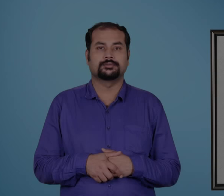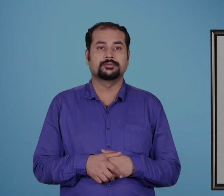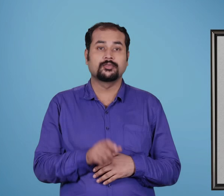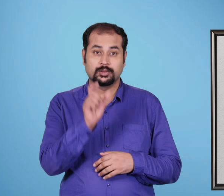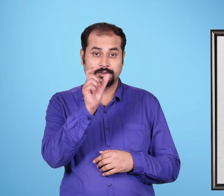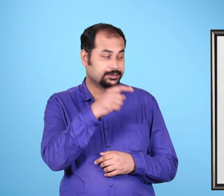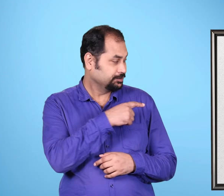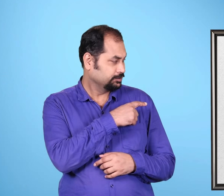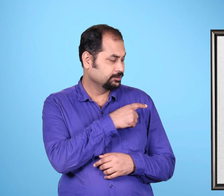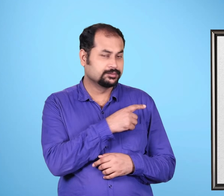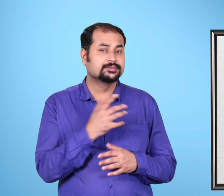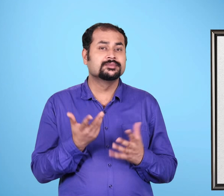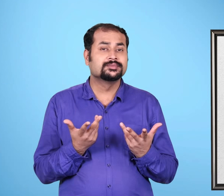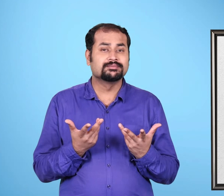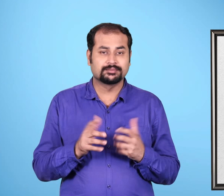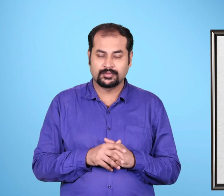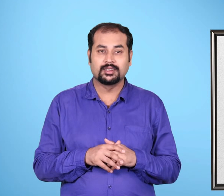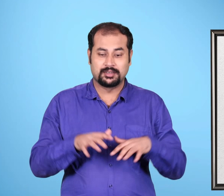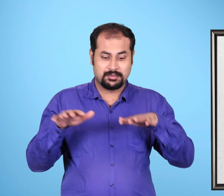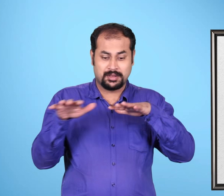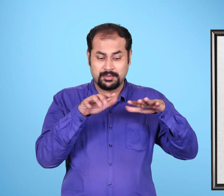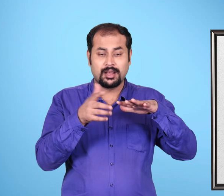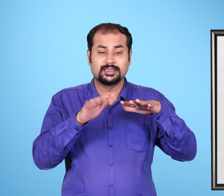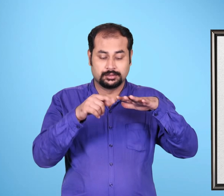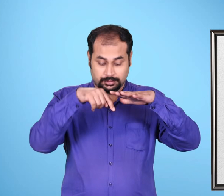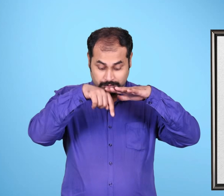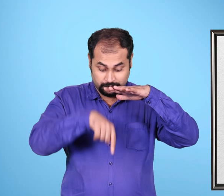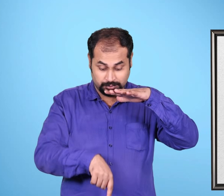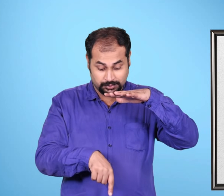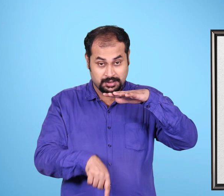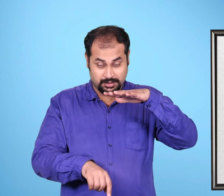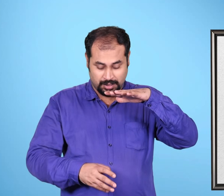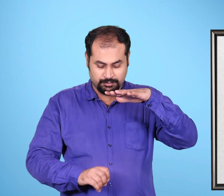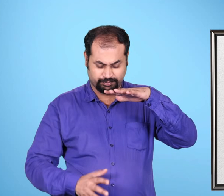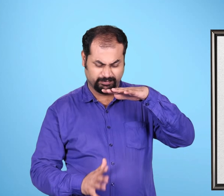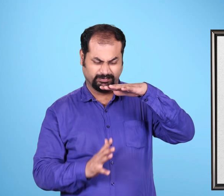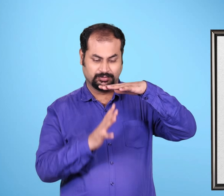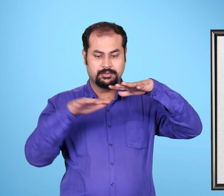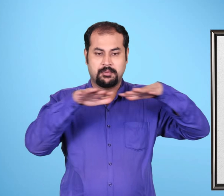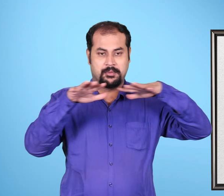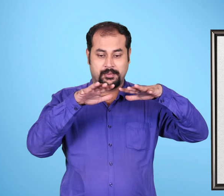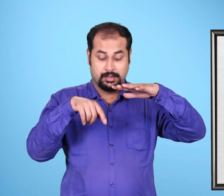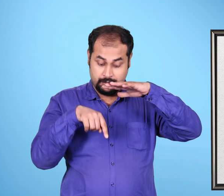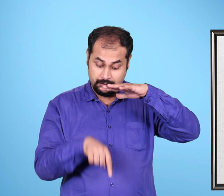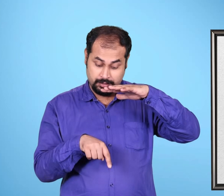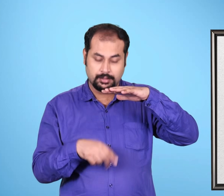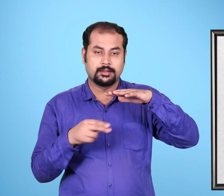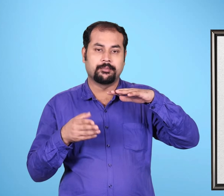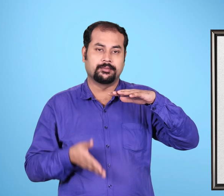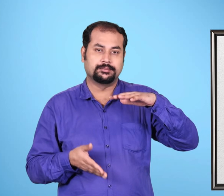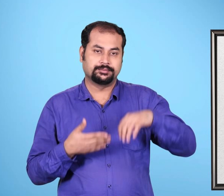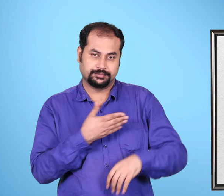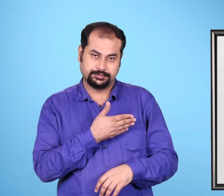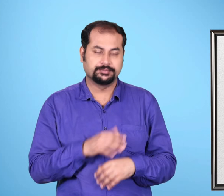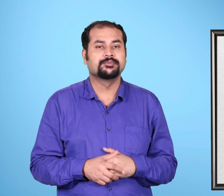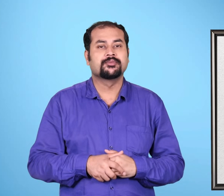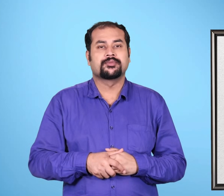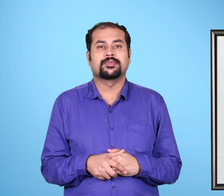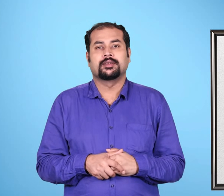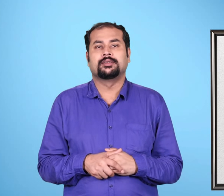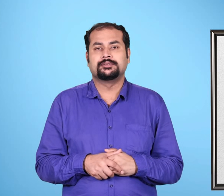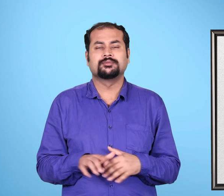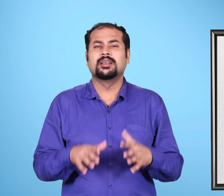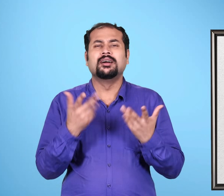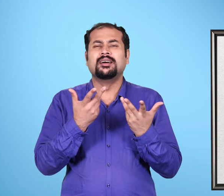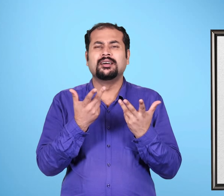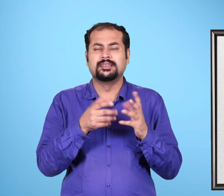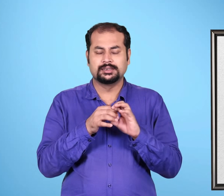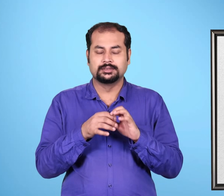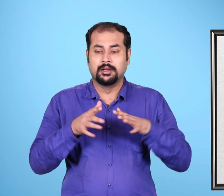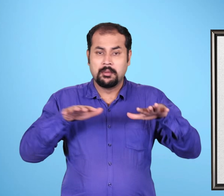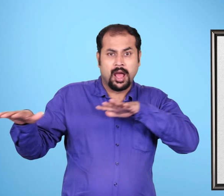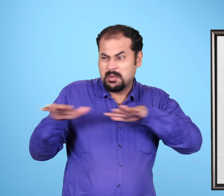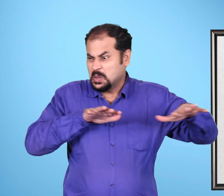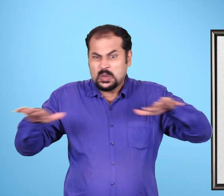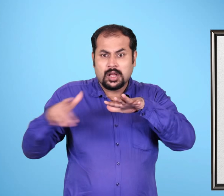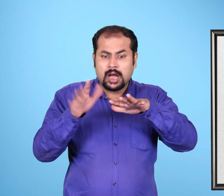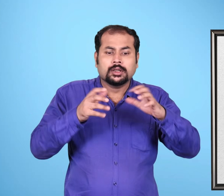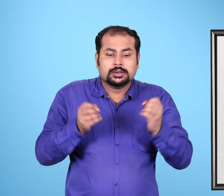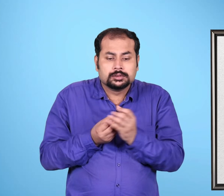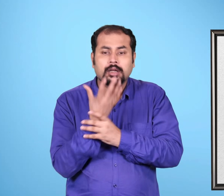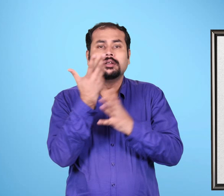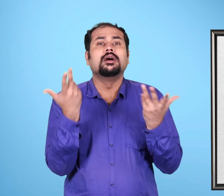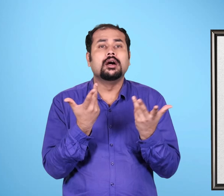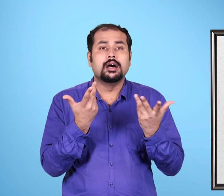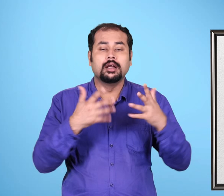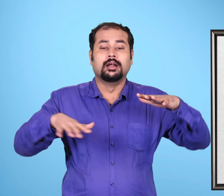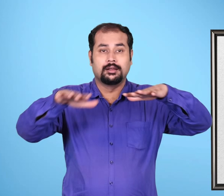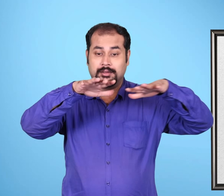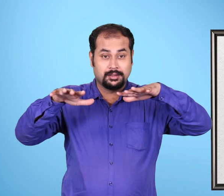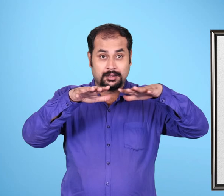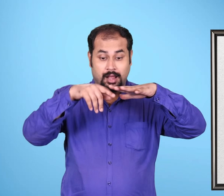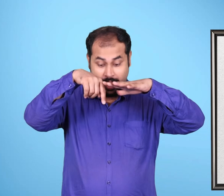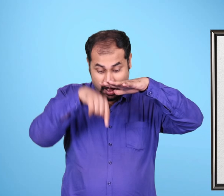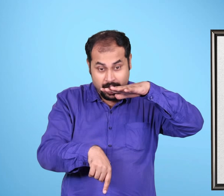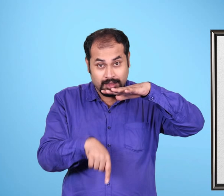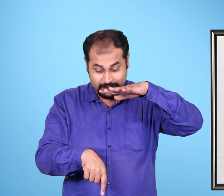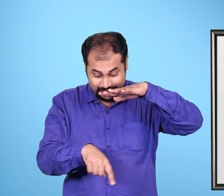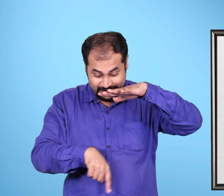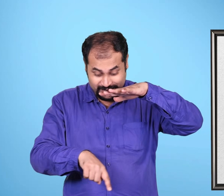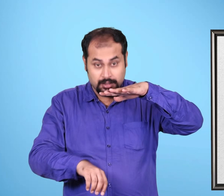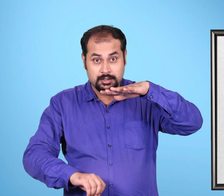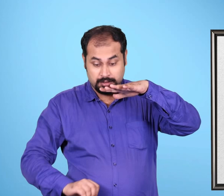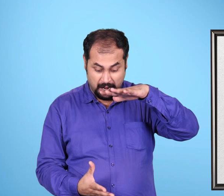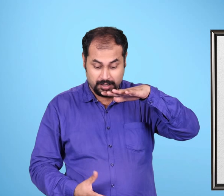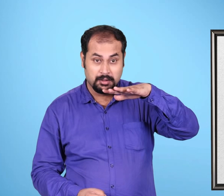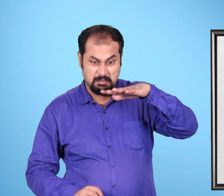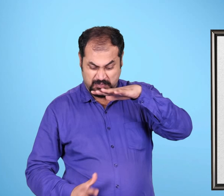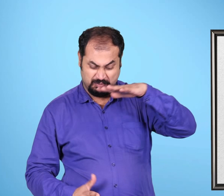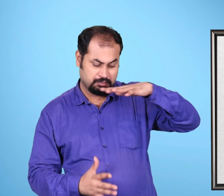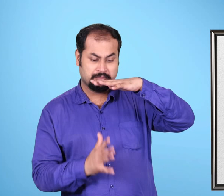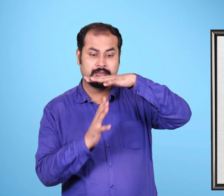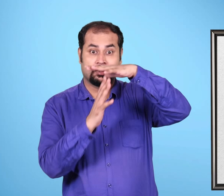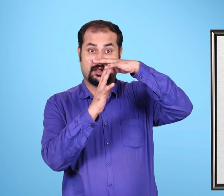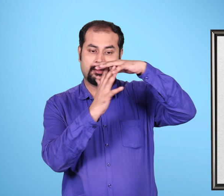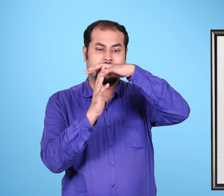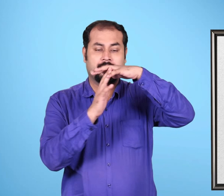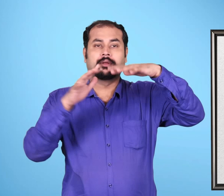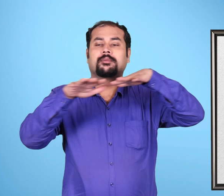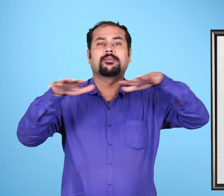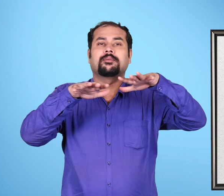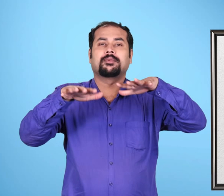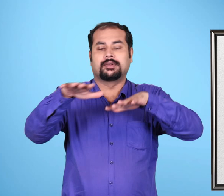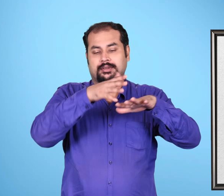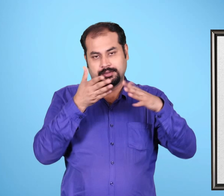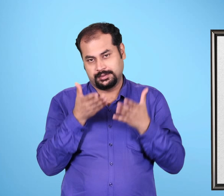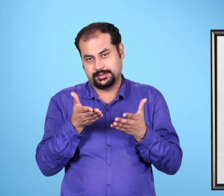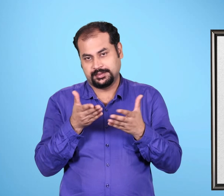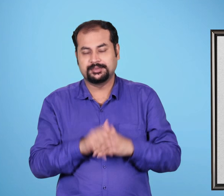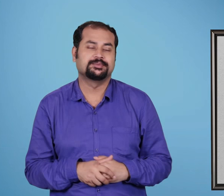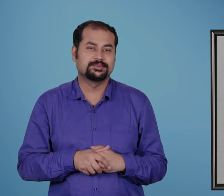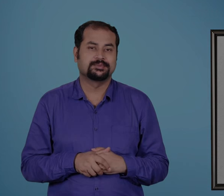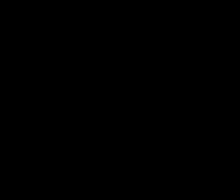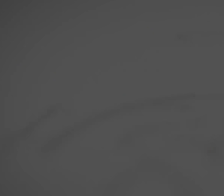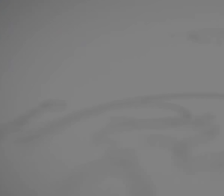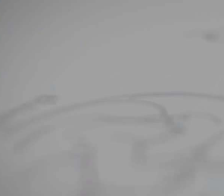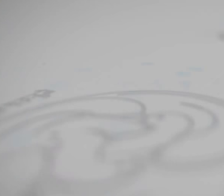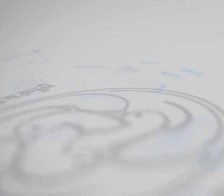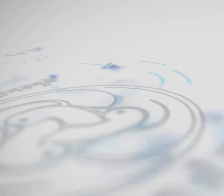This sign refers to focus. When talking about earthquakes, focus means the point of origin of an earthquake inside the earth.